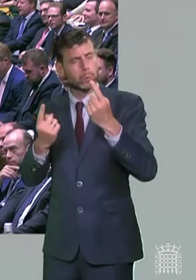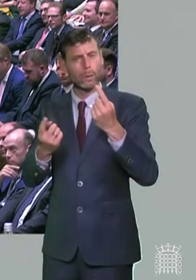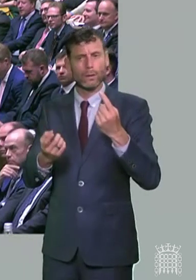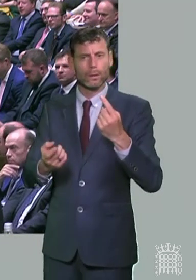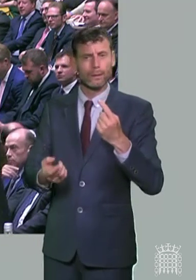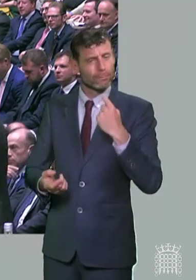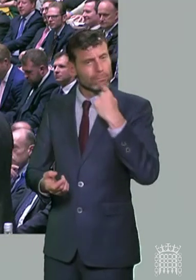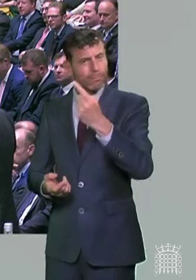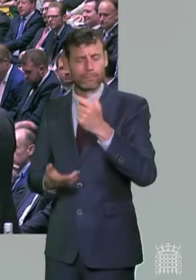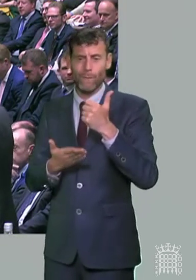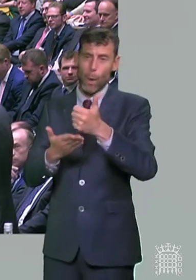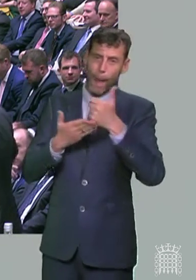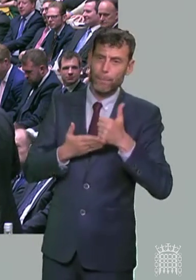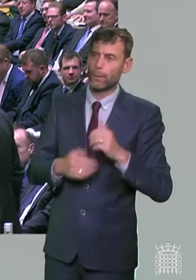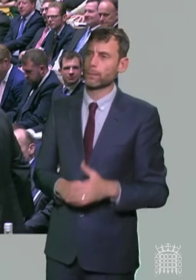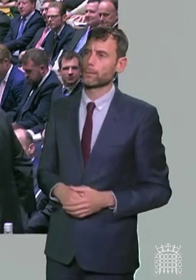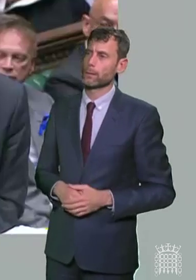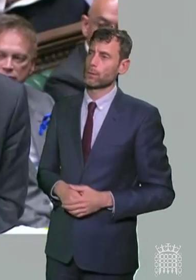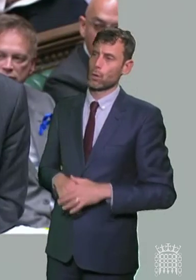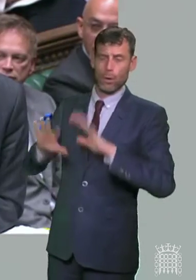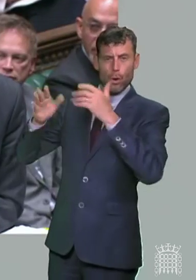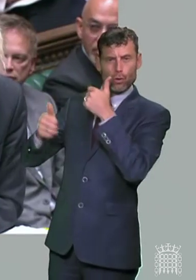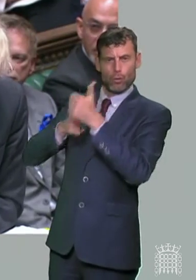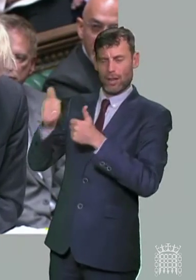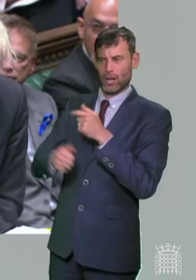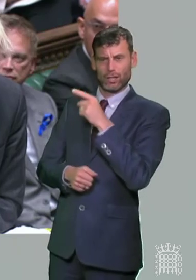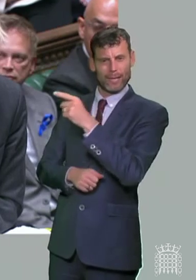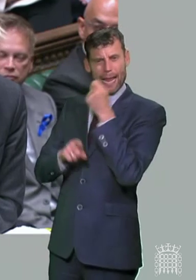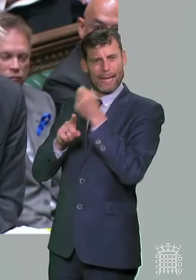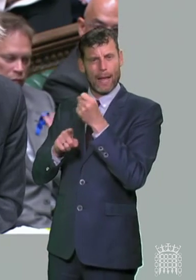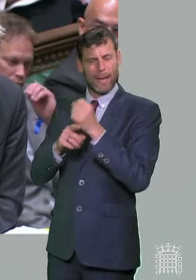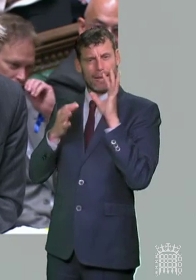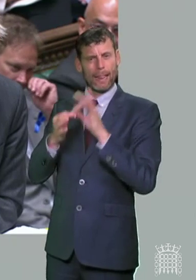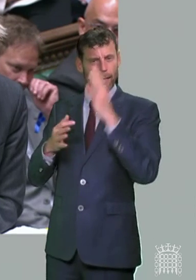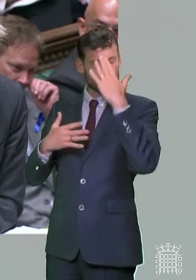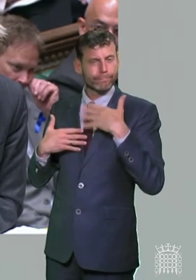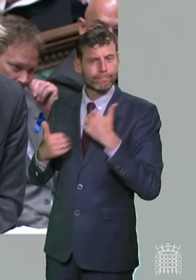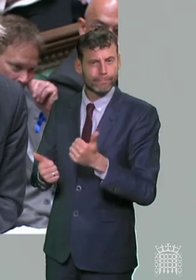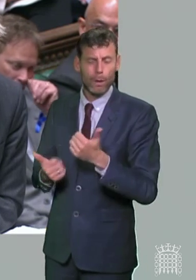I congratulate my honourable Friend on his own campaign on this issue.